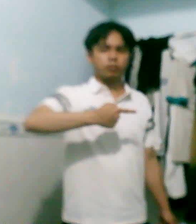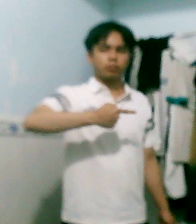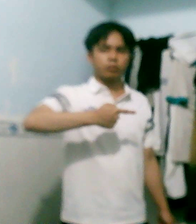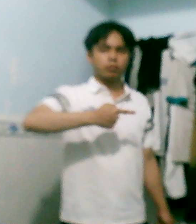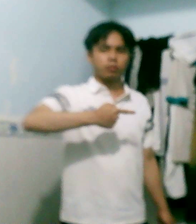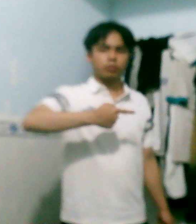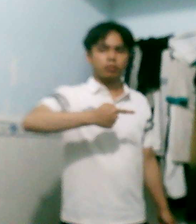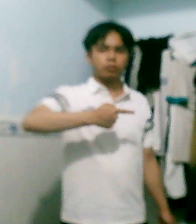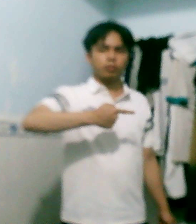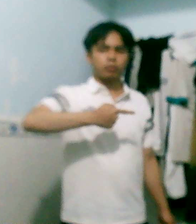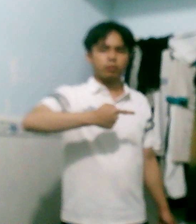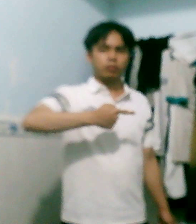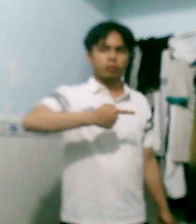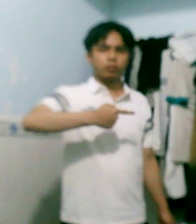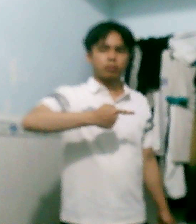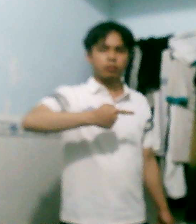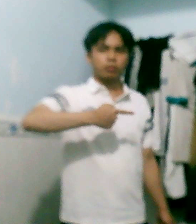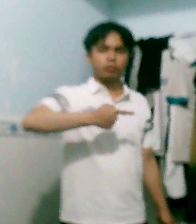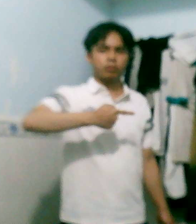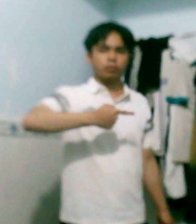g